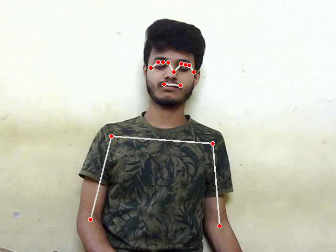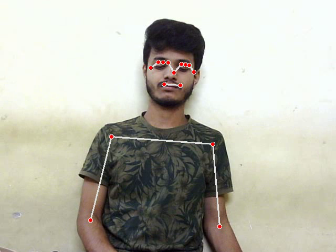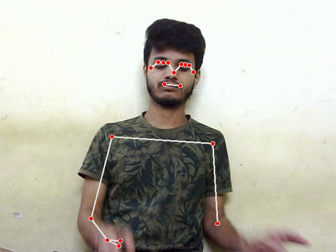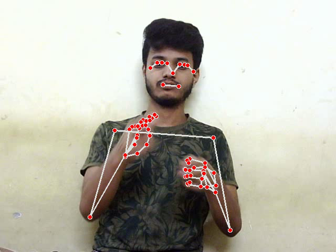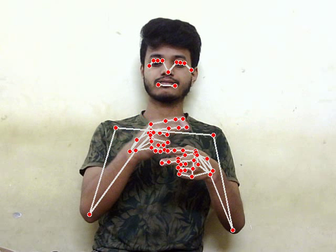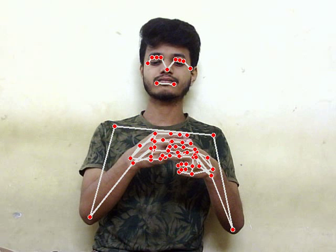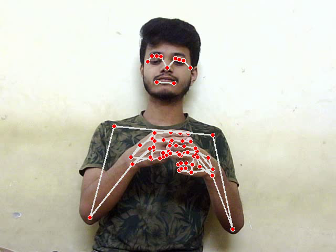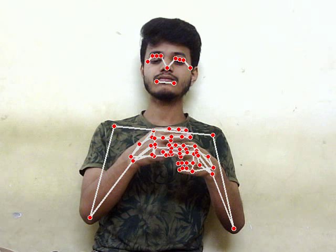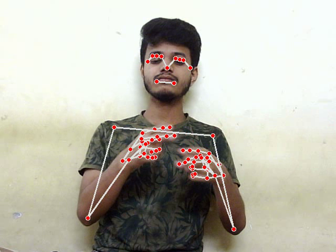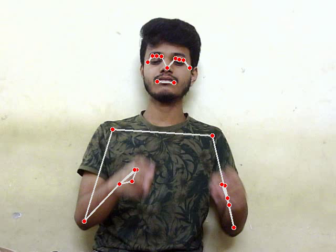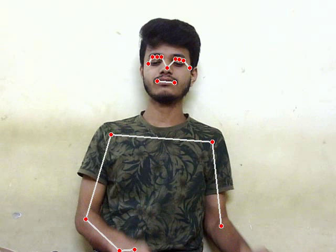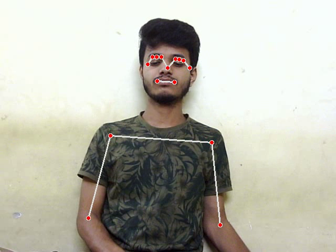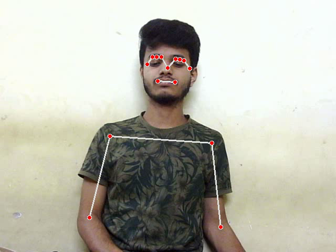name